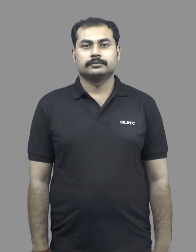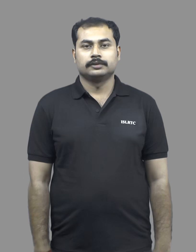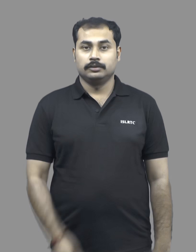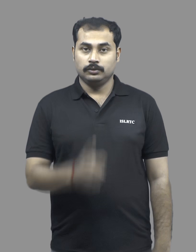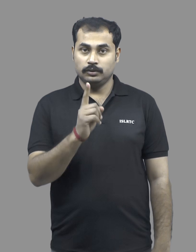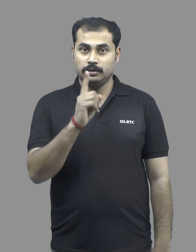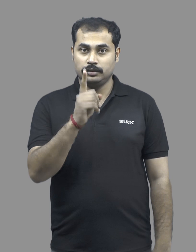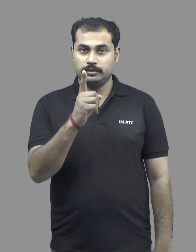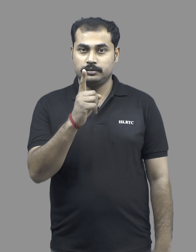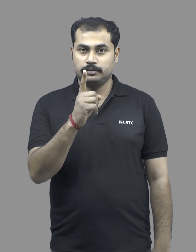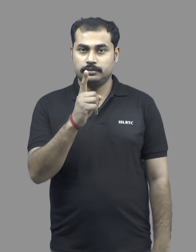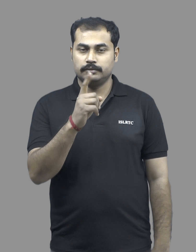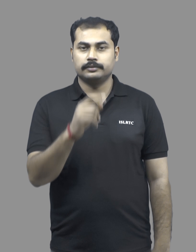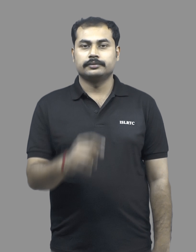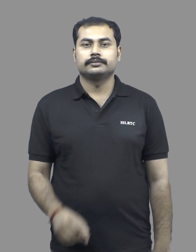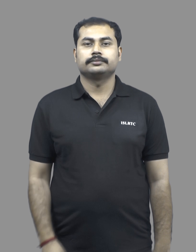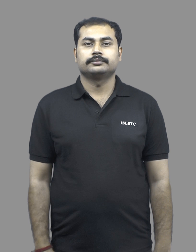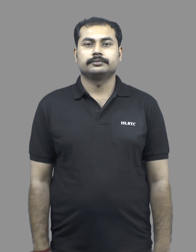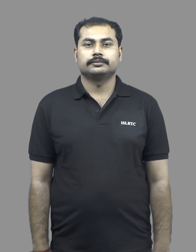Warn Admonish